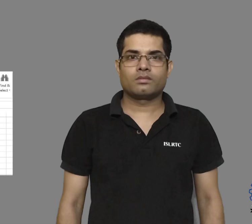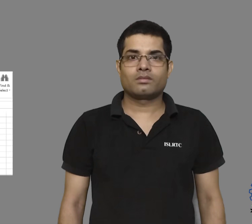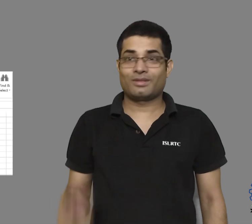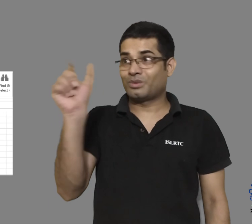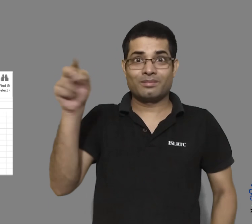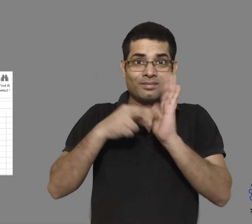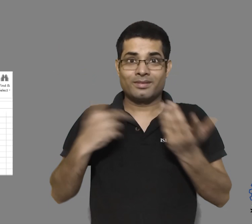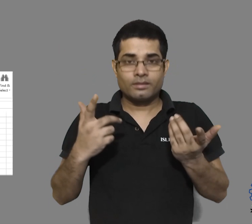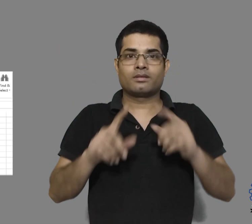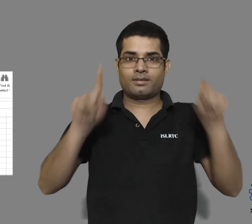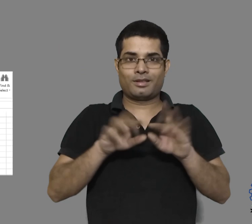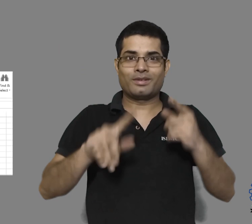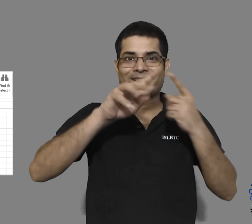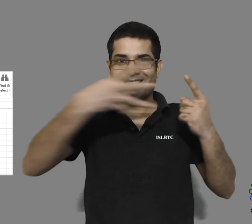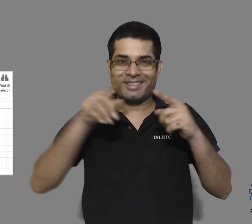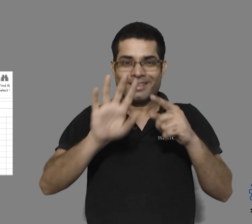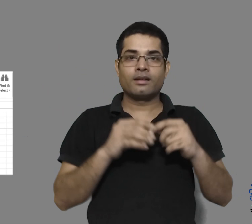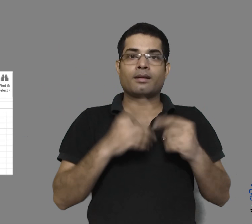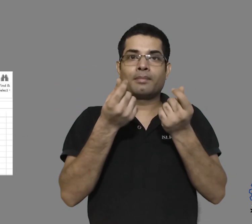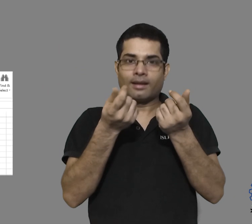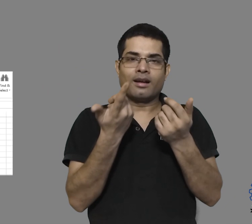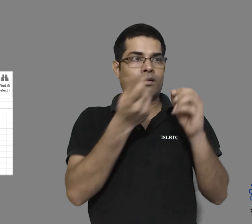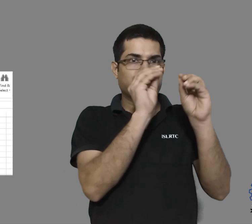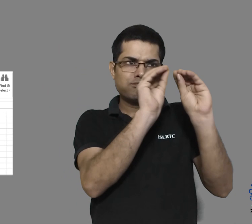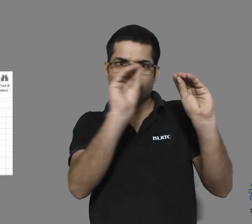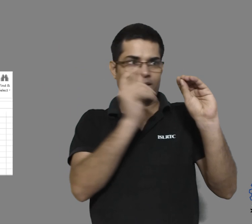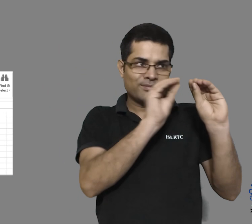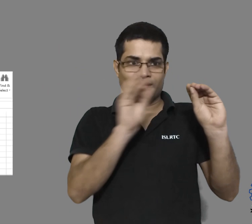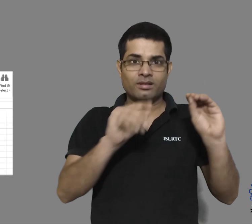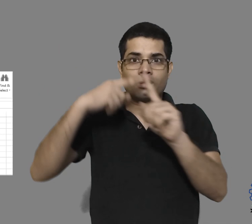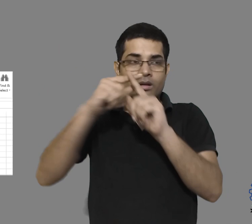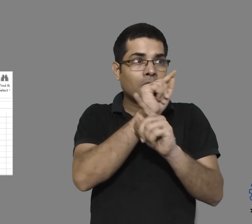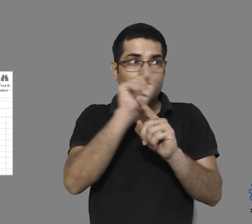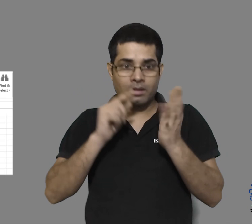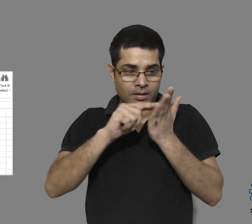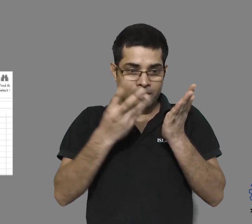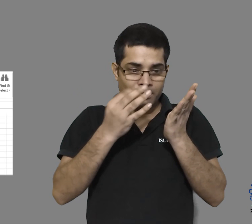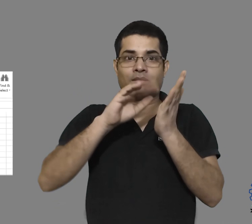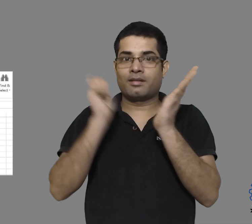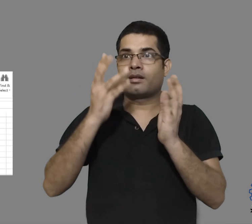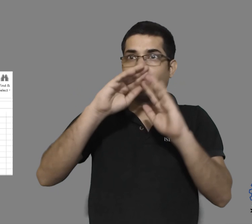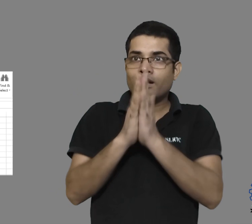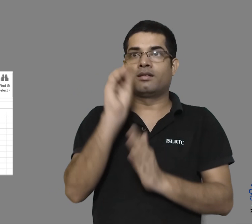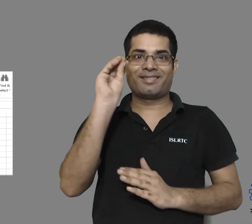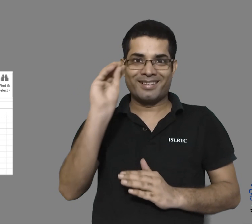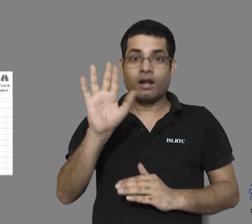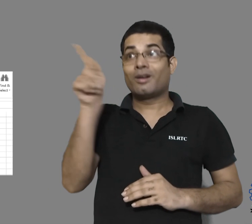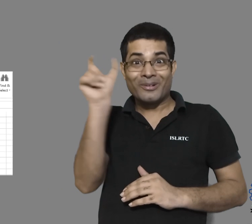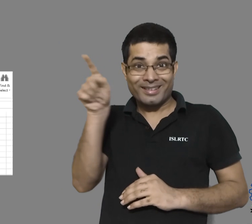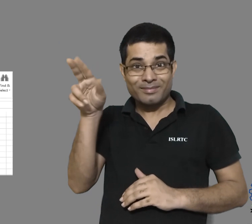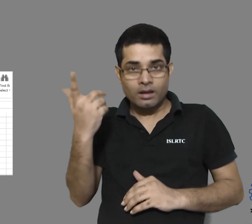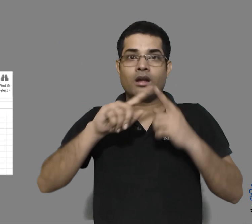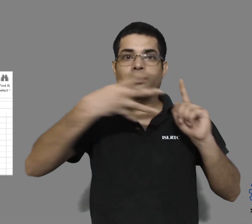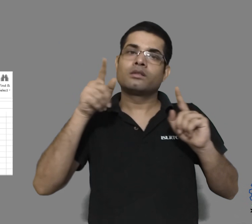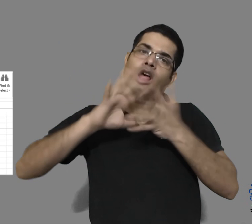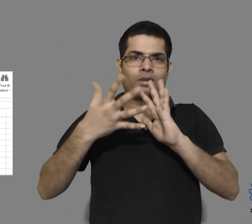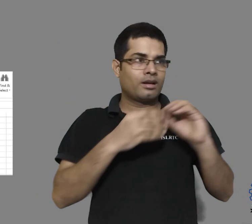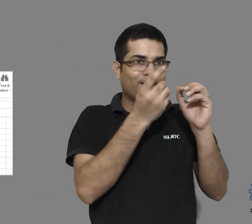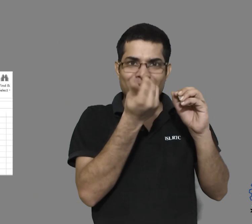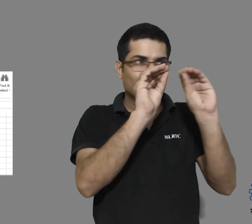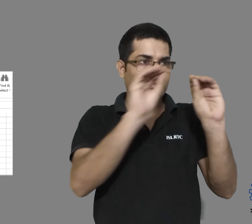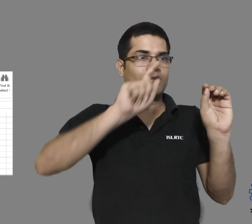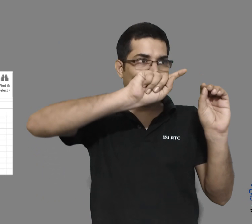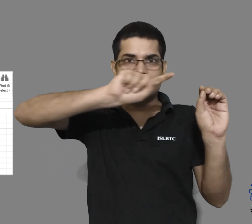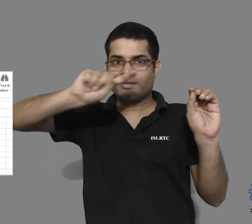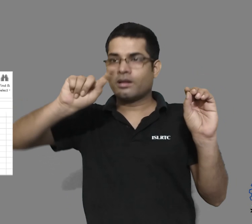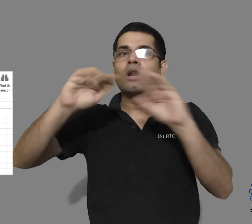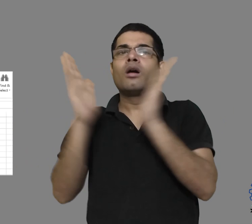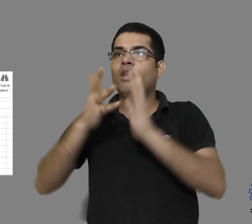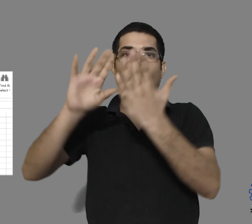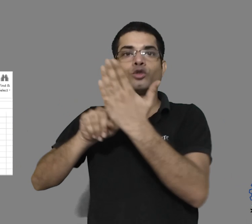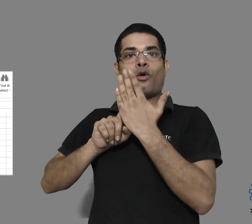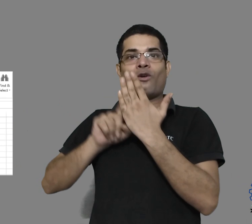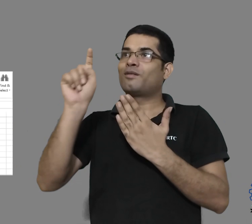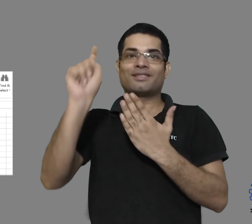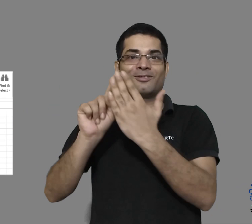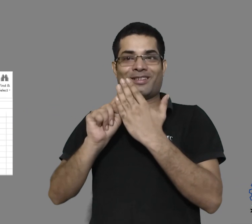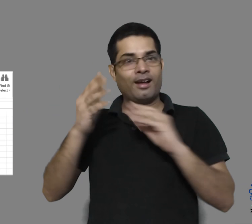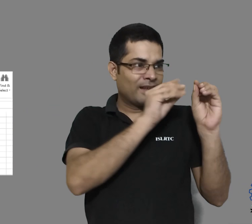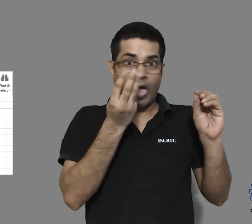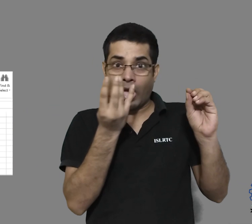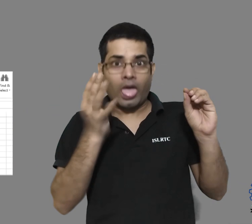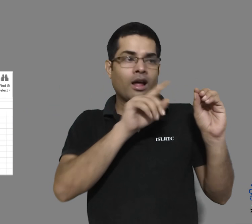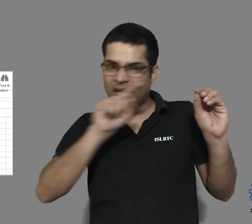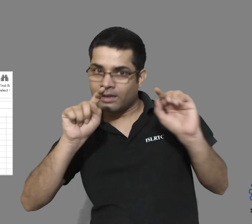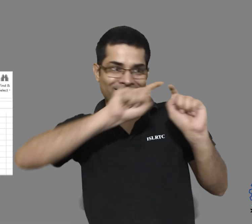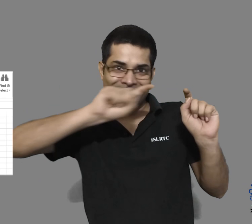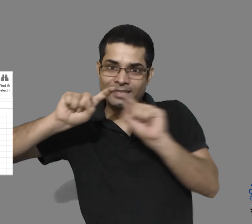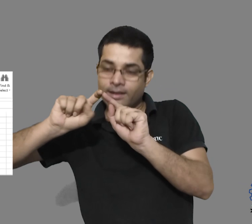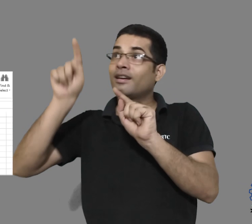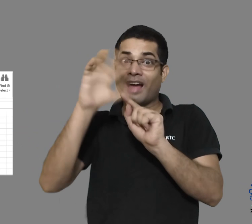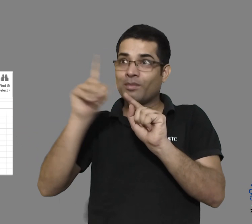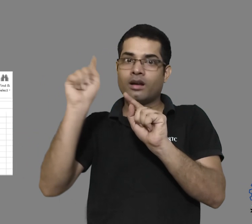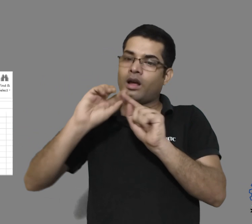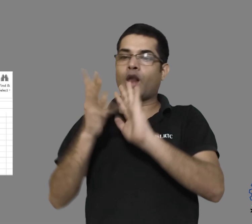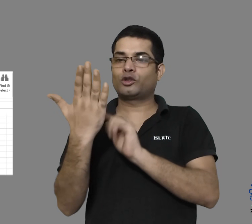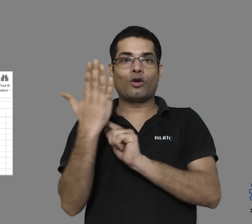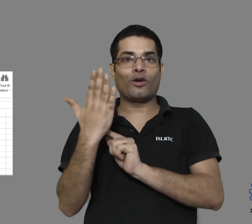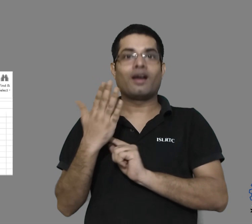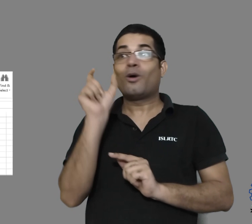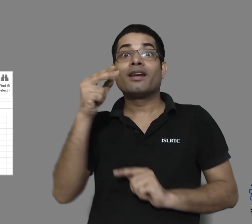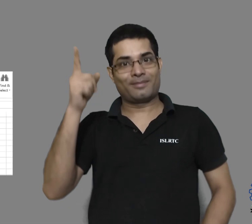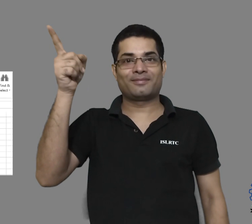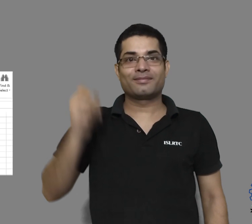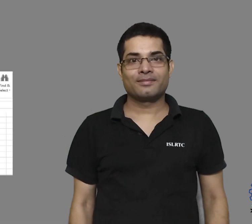Autosum